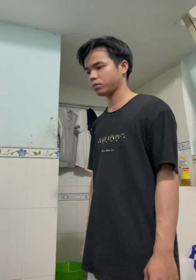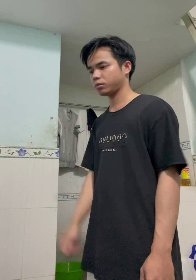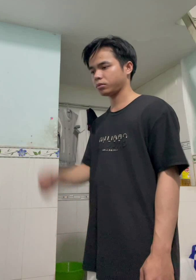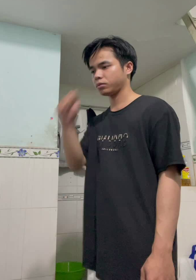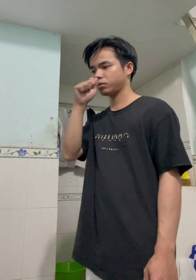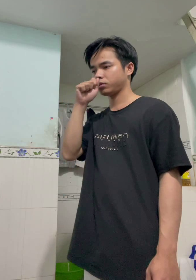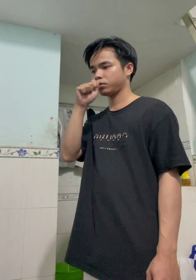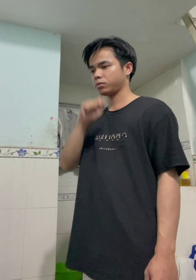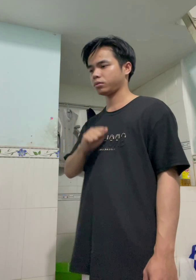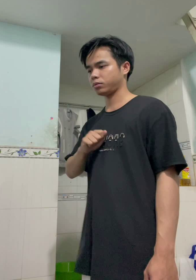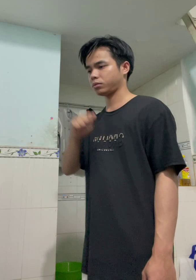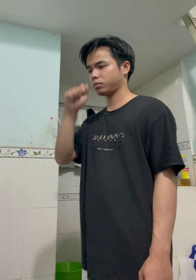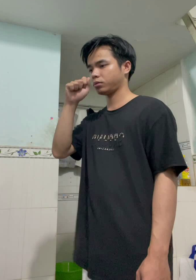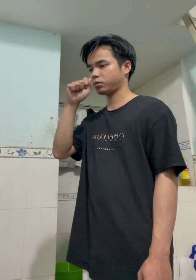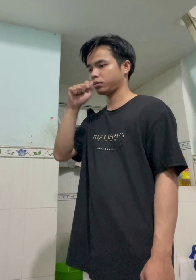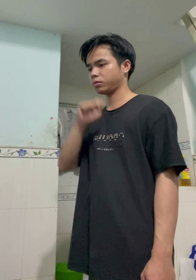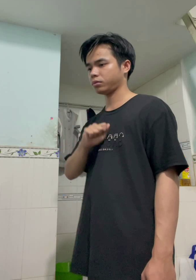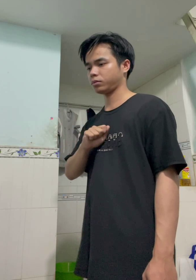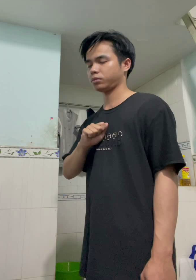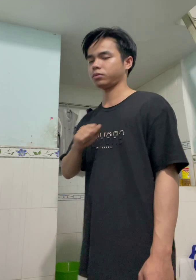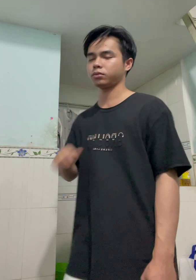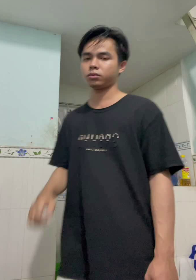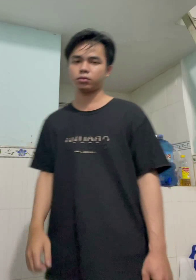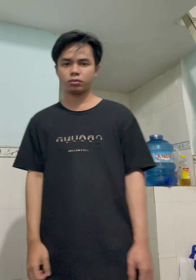dong y